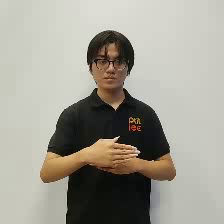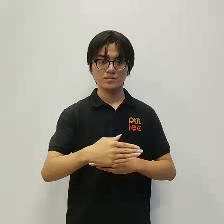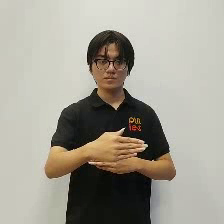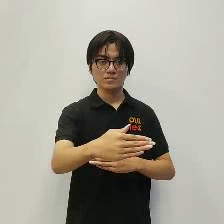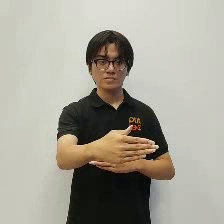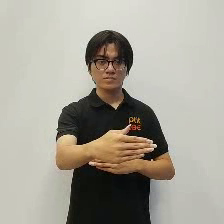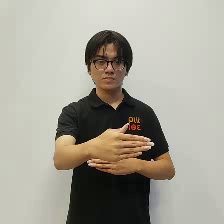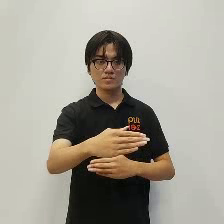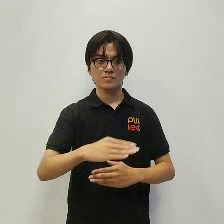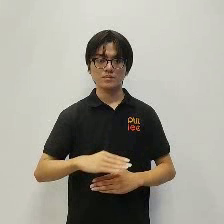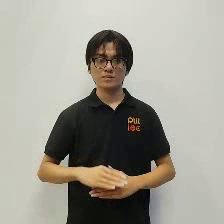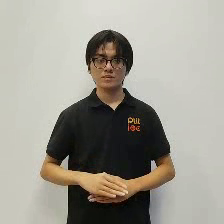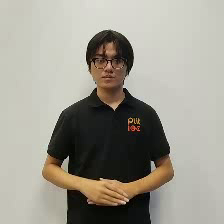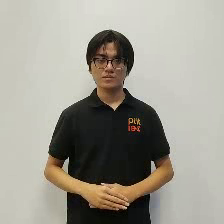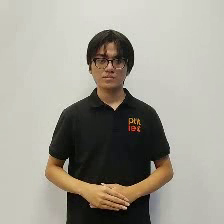Xa